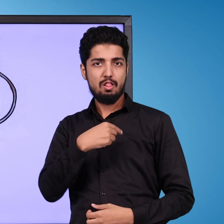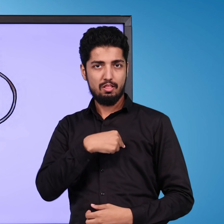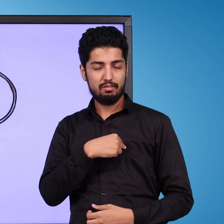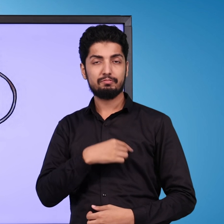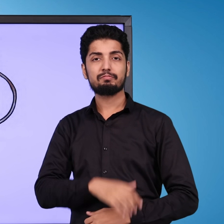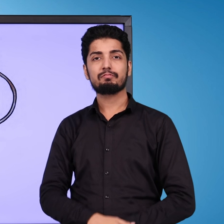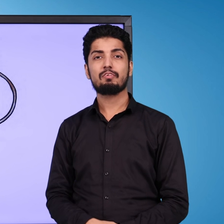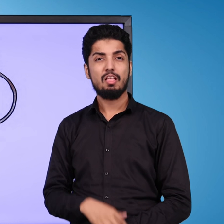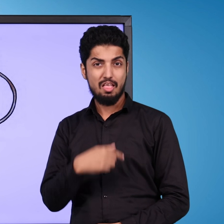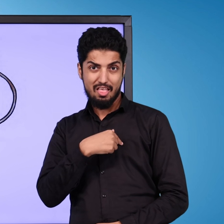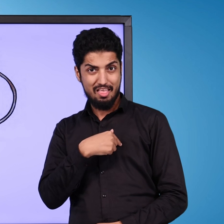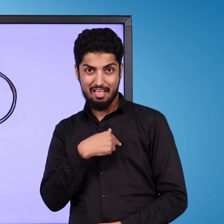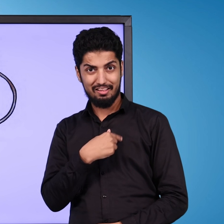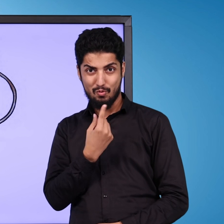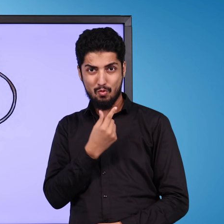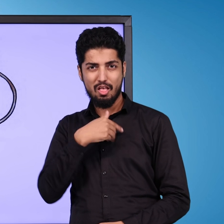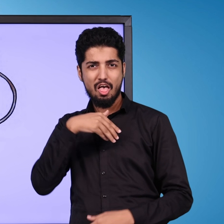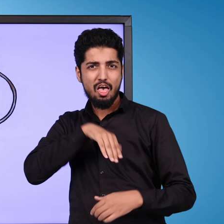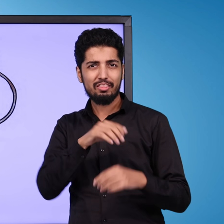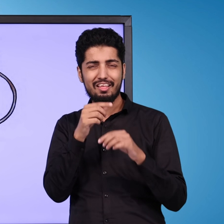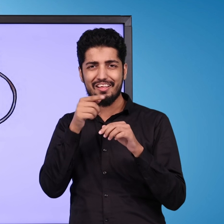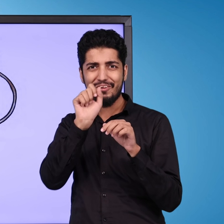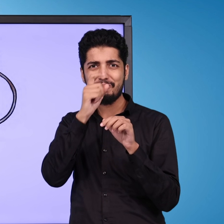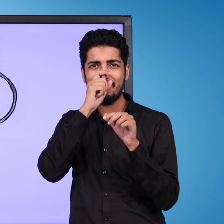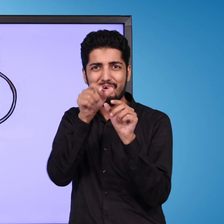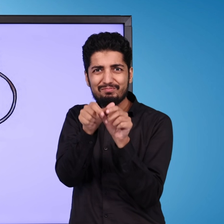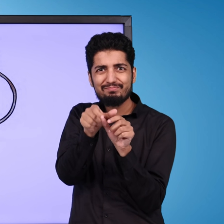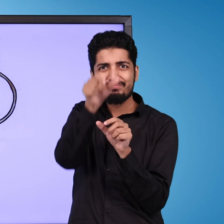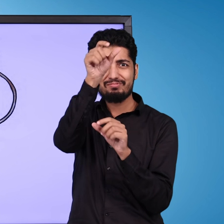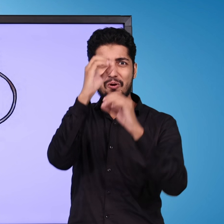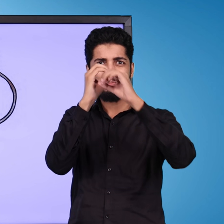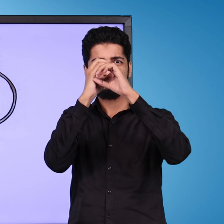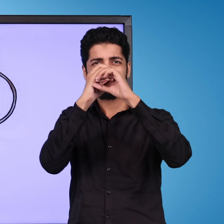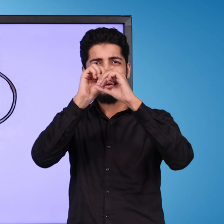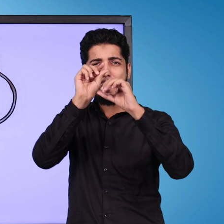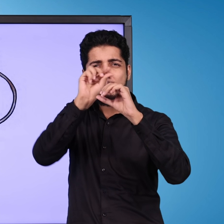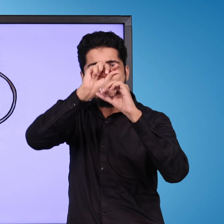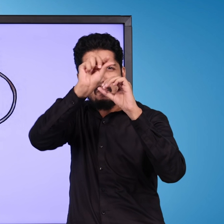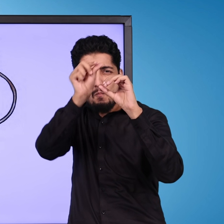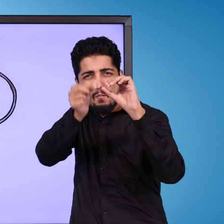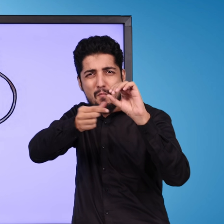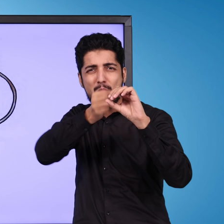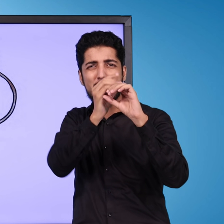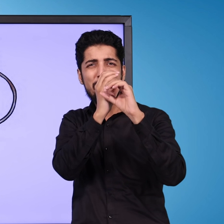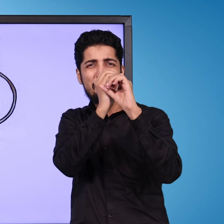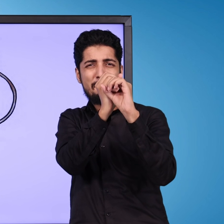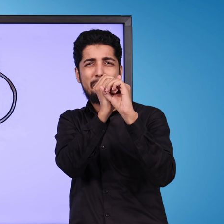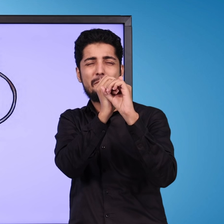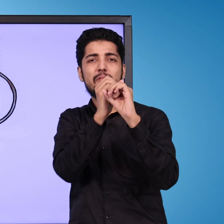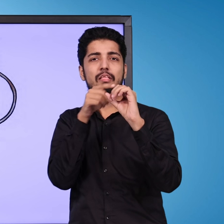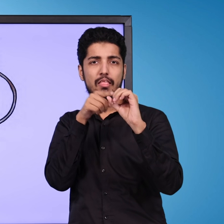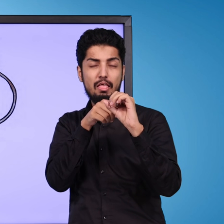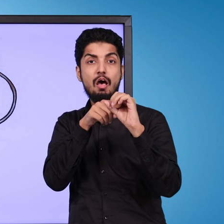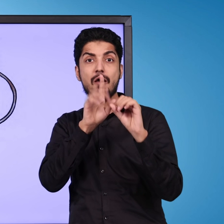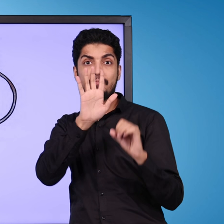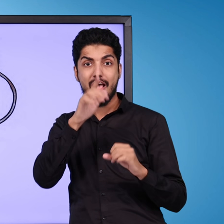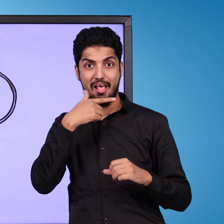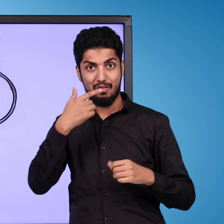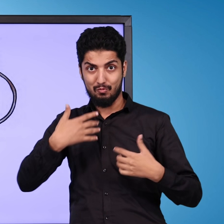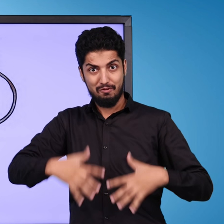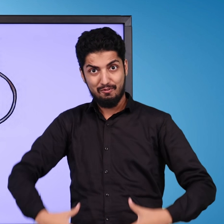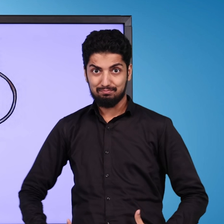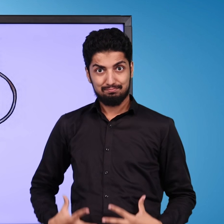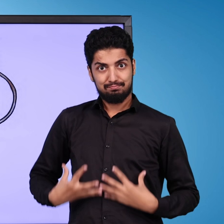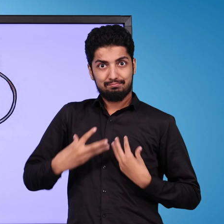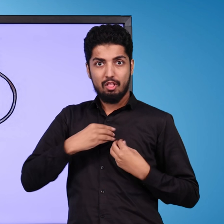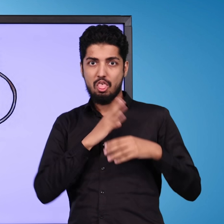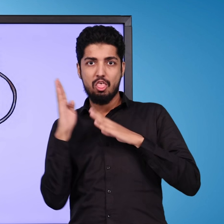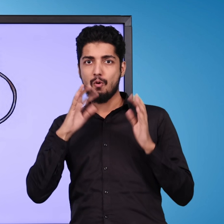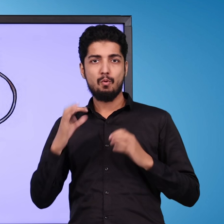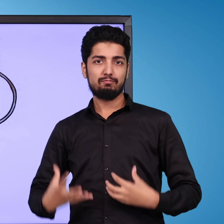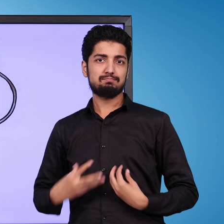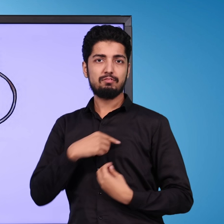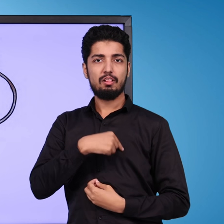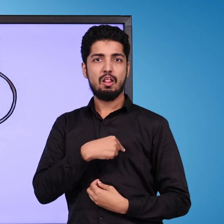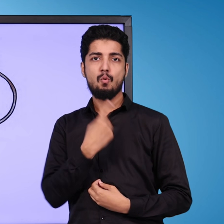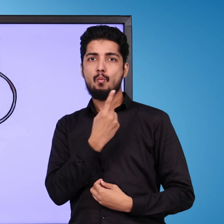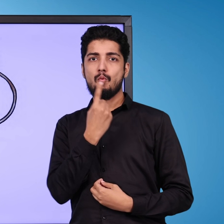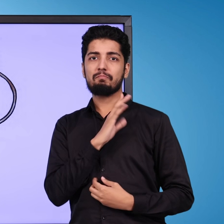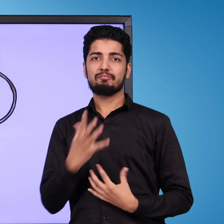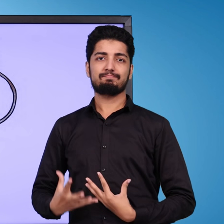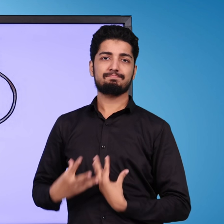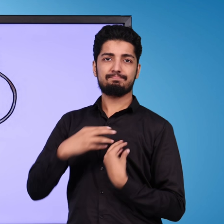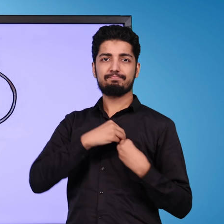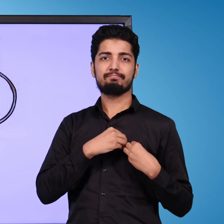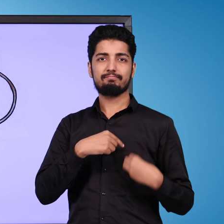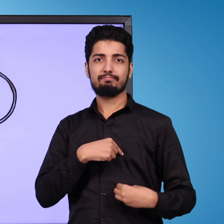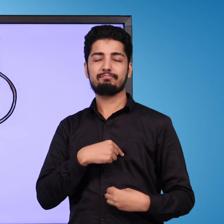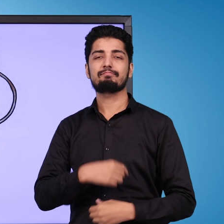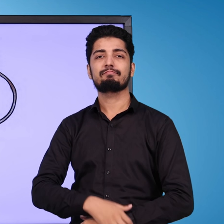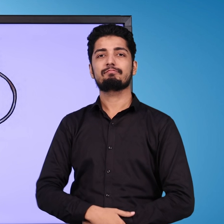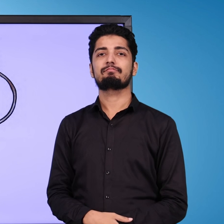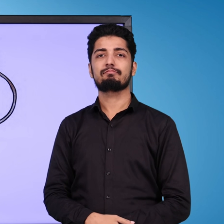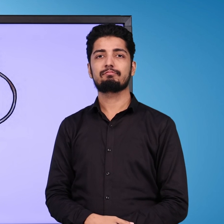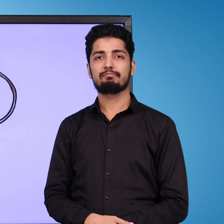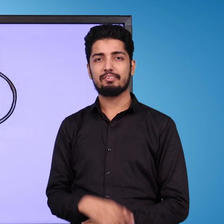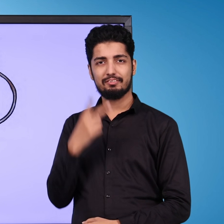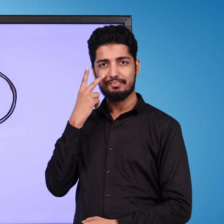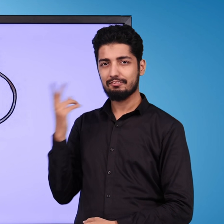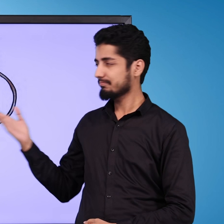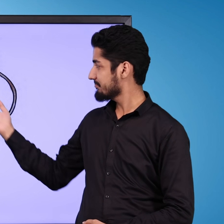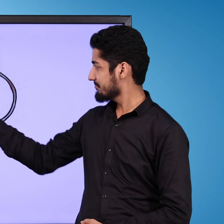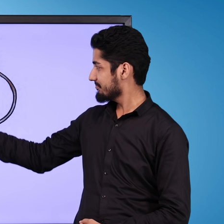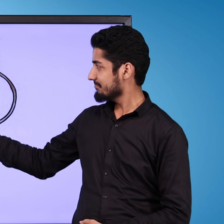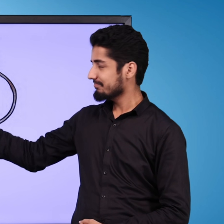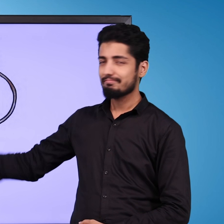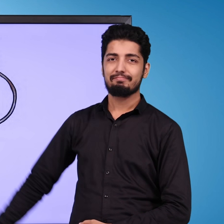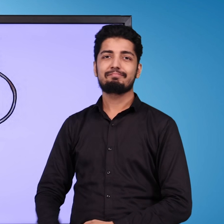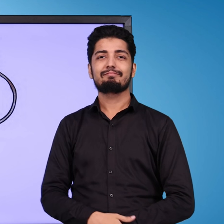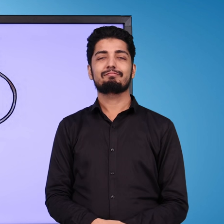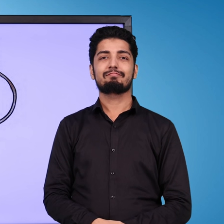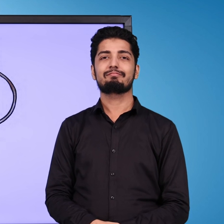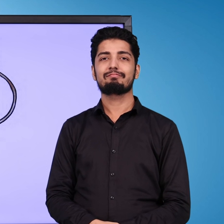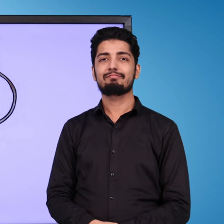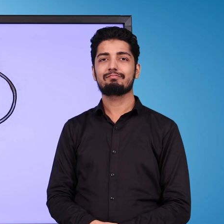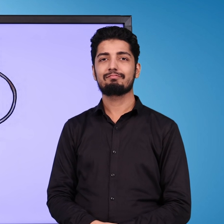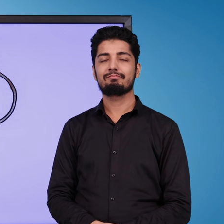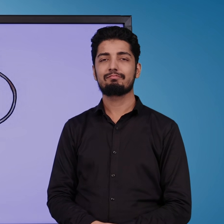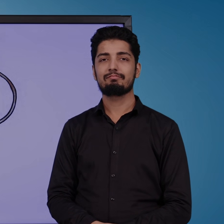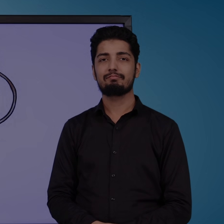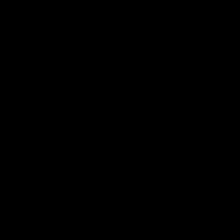veins have thinholes There are valves present in veins which allow blood to flow only towards the heart.